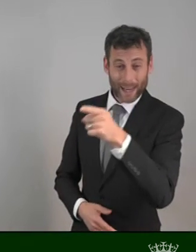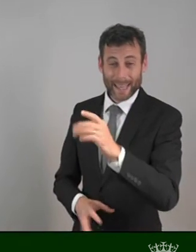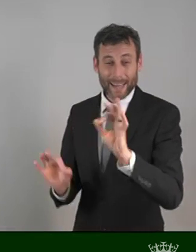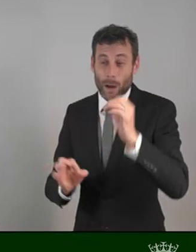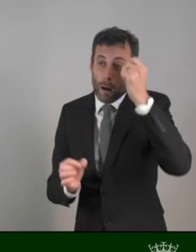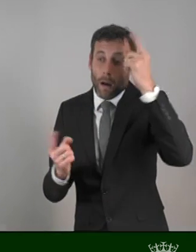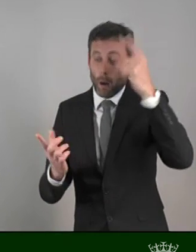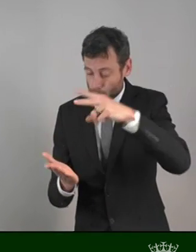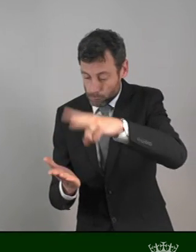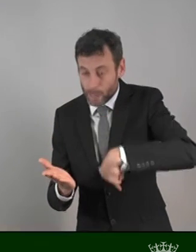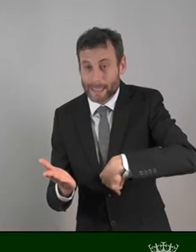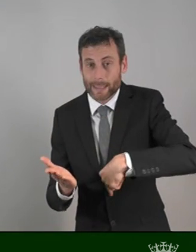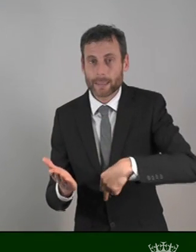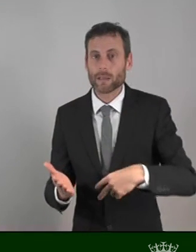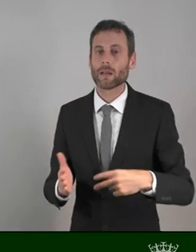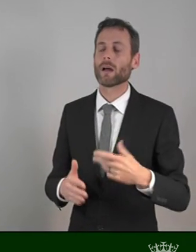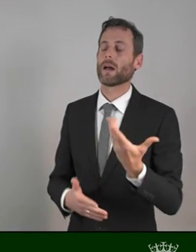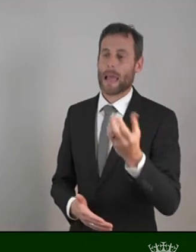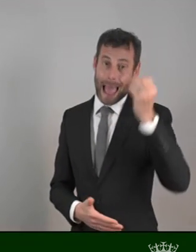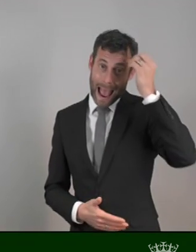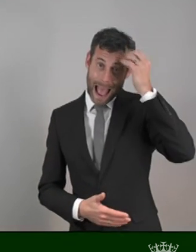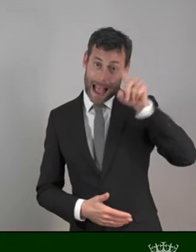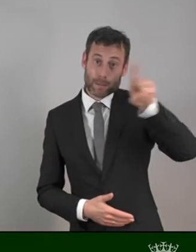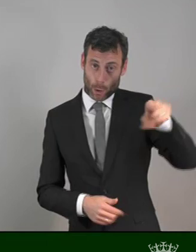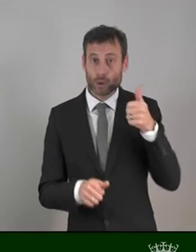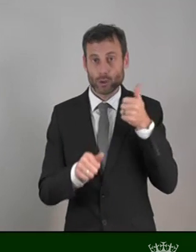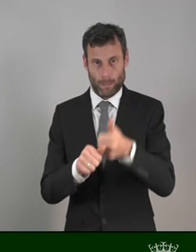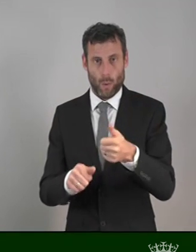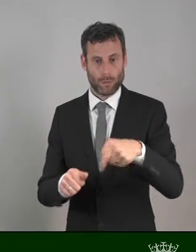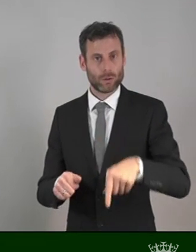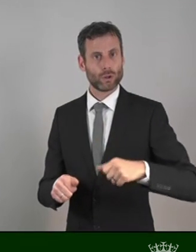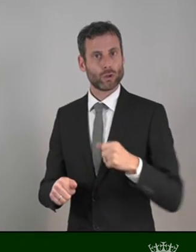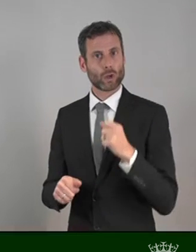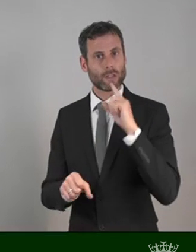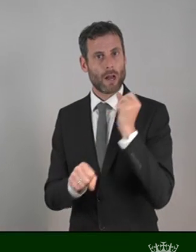Unlike the Prime Minister, experts have backed the Scottish Government’s proposals.